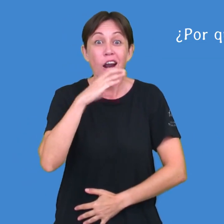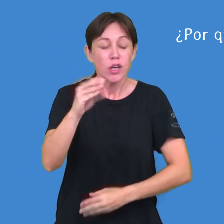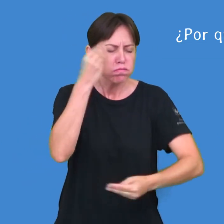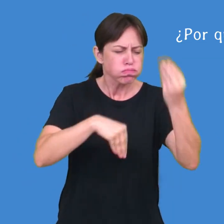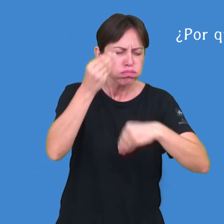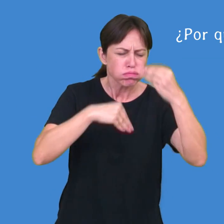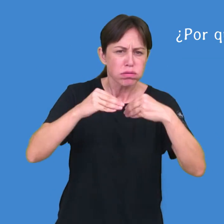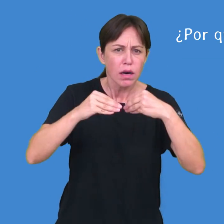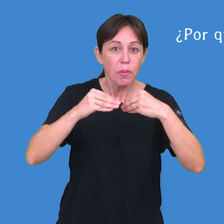comer